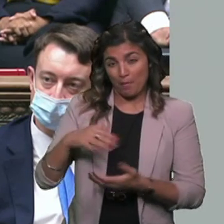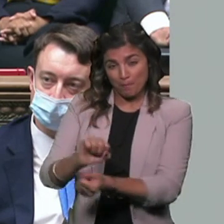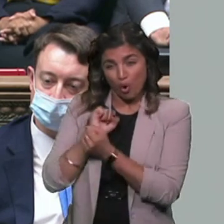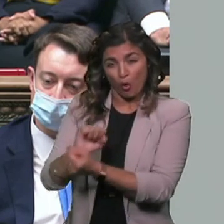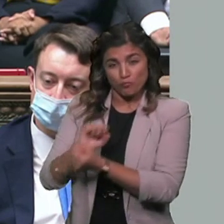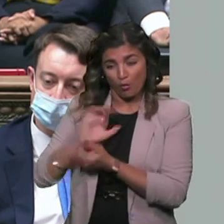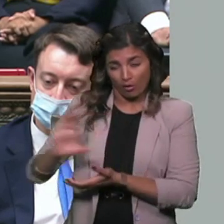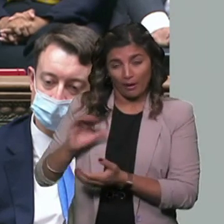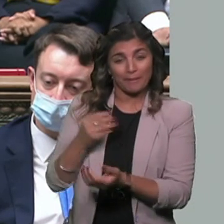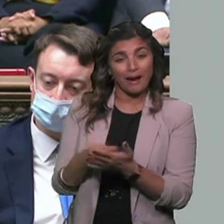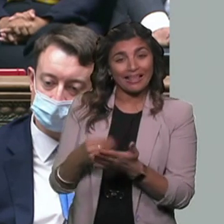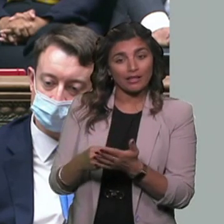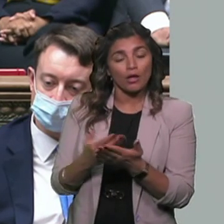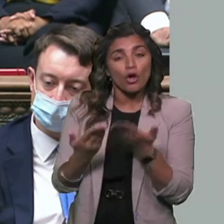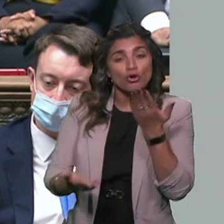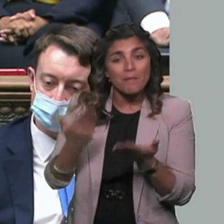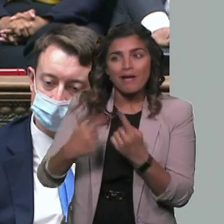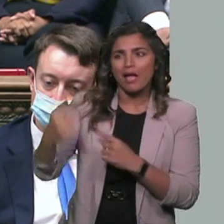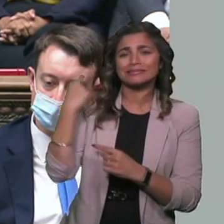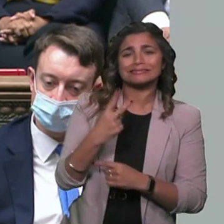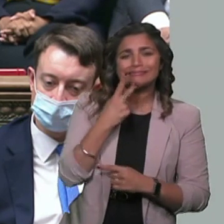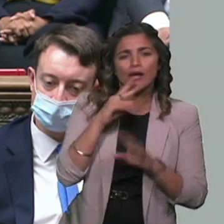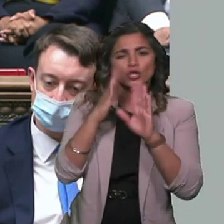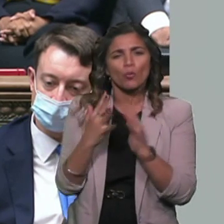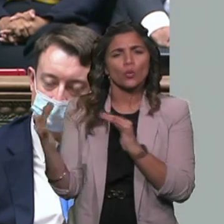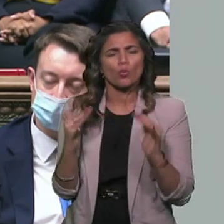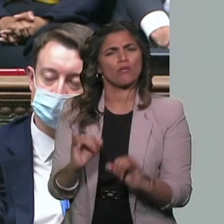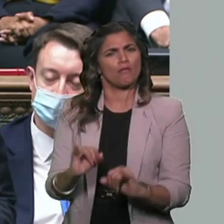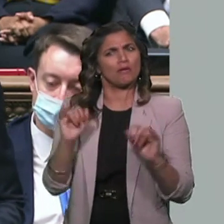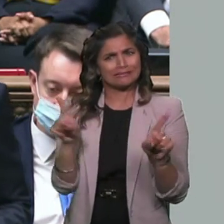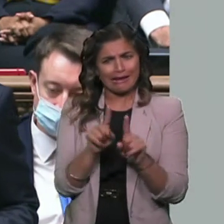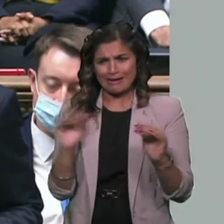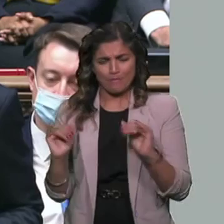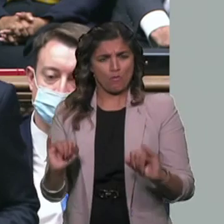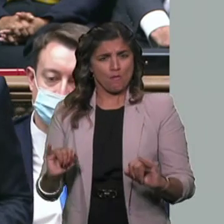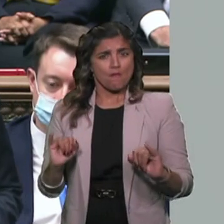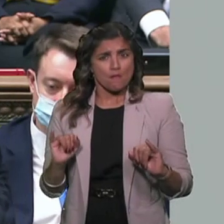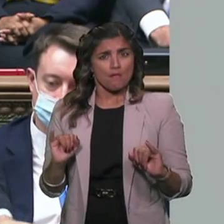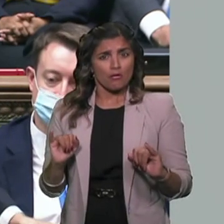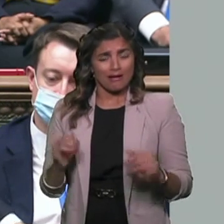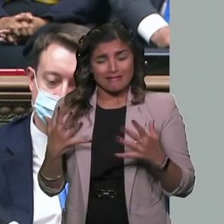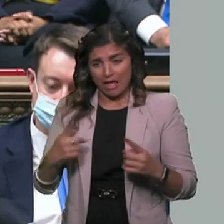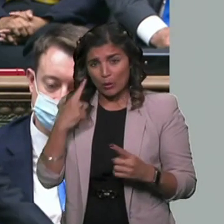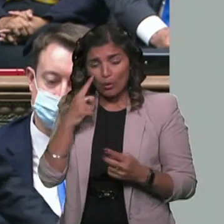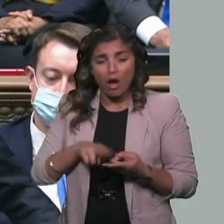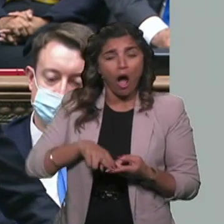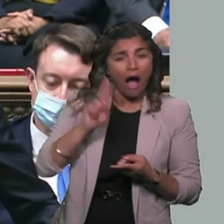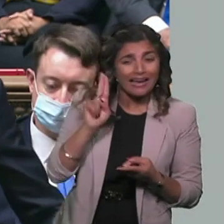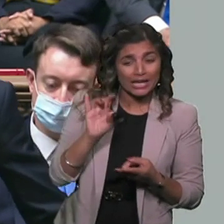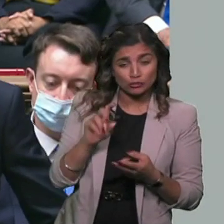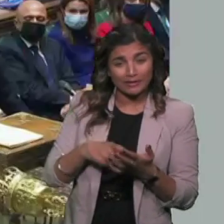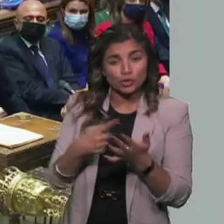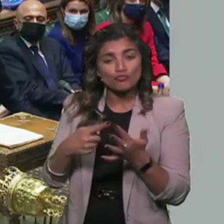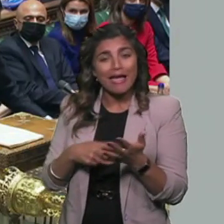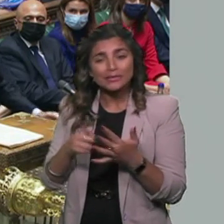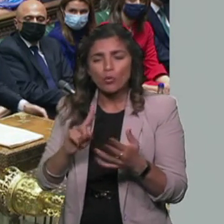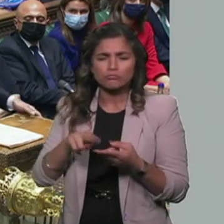As the Prime Minister reminded us in his conference speech: higher borrowing today is just higher interest rates and even higher taxes tomorrow.